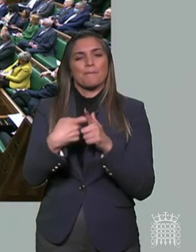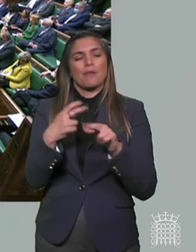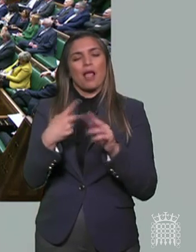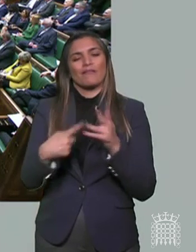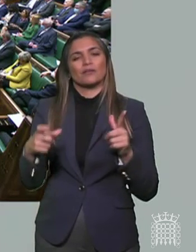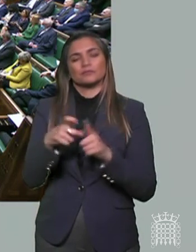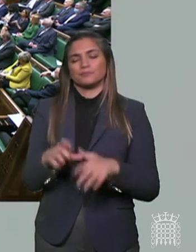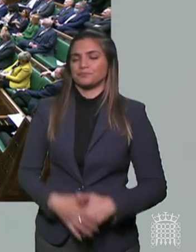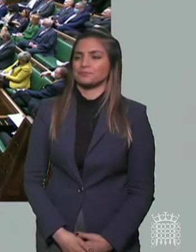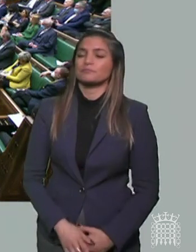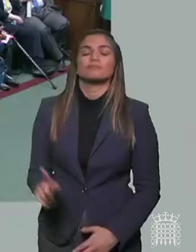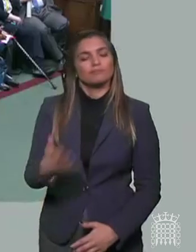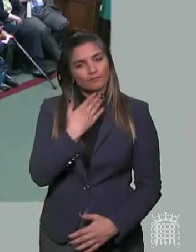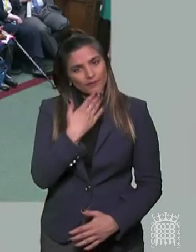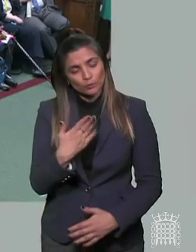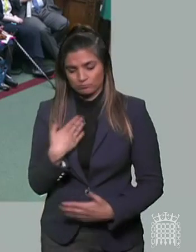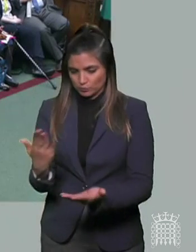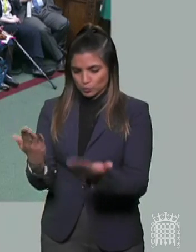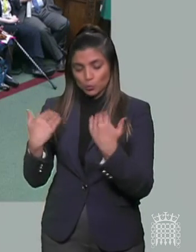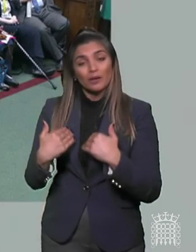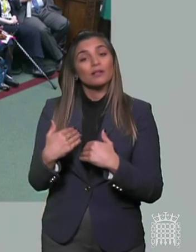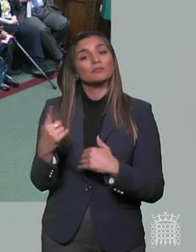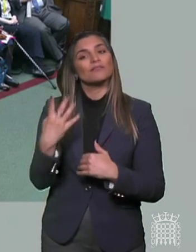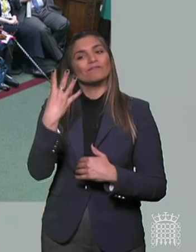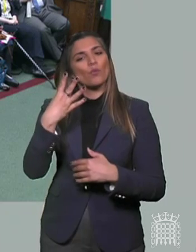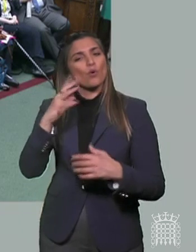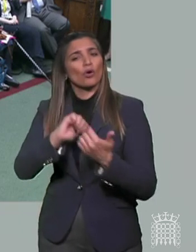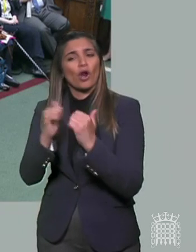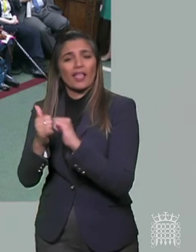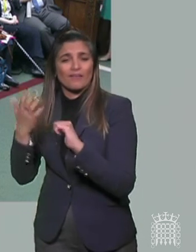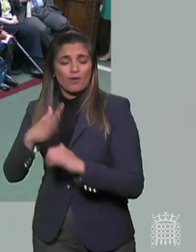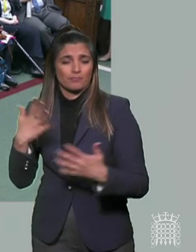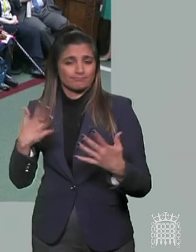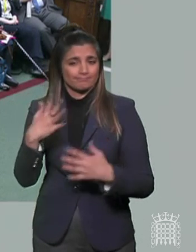May I welcome our four colleagues from the Parliament of Ukraine who are with us today?